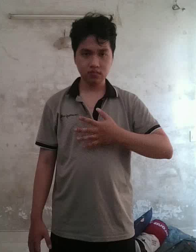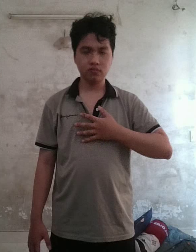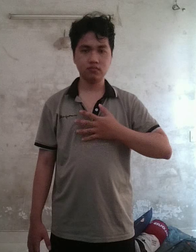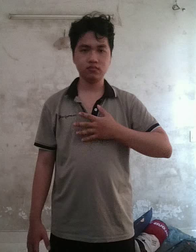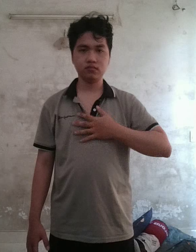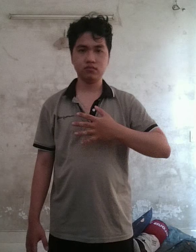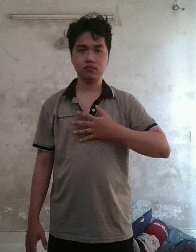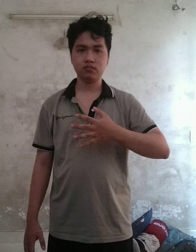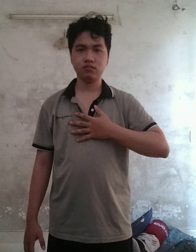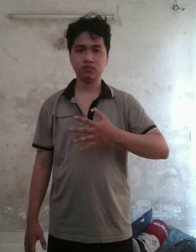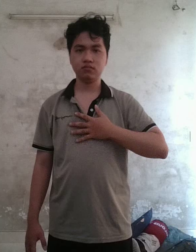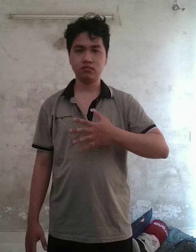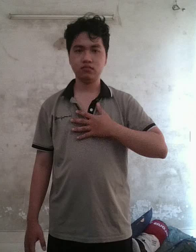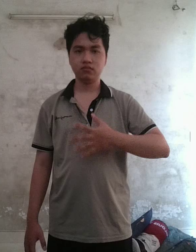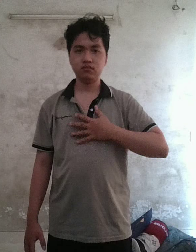khong thich